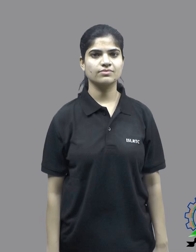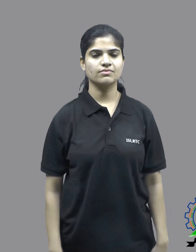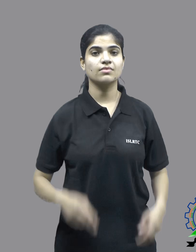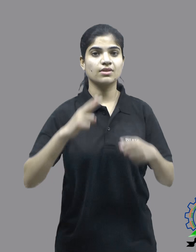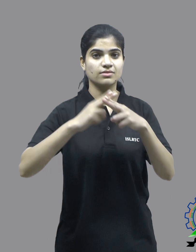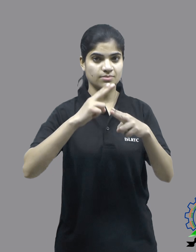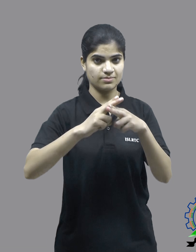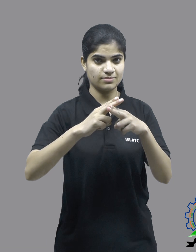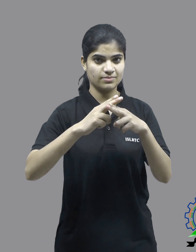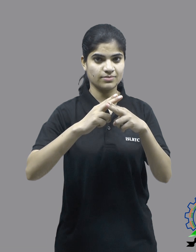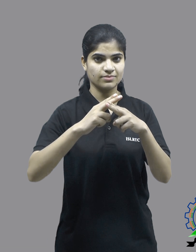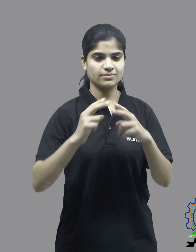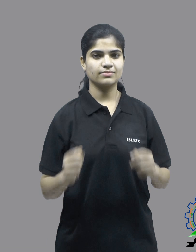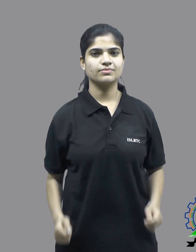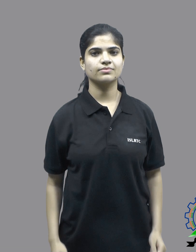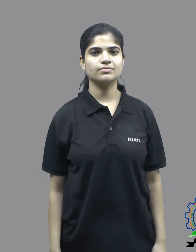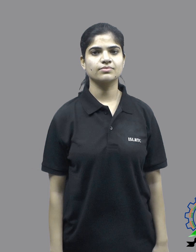Name